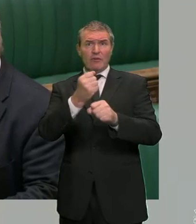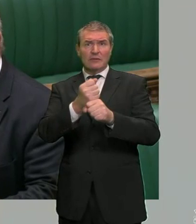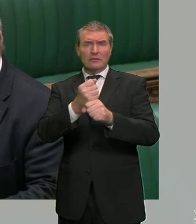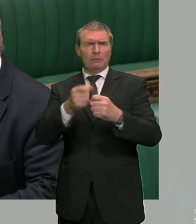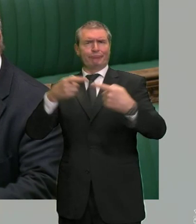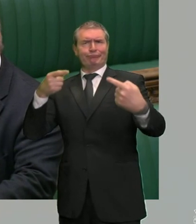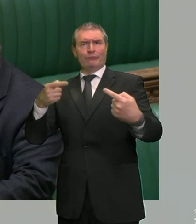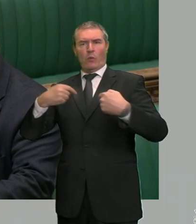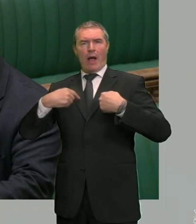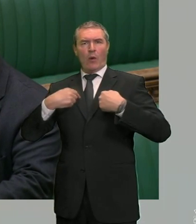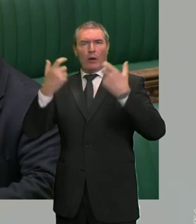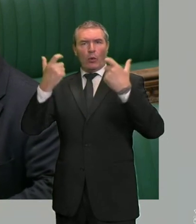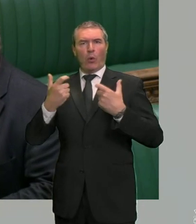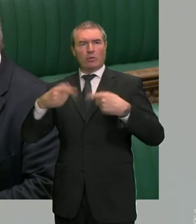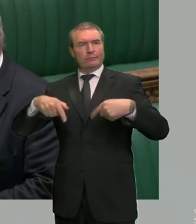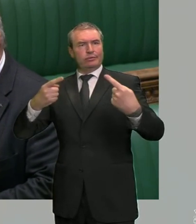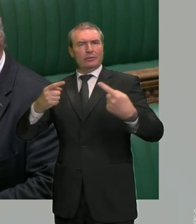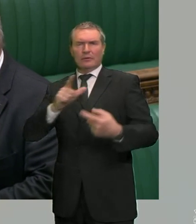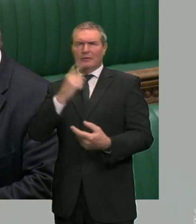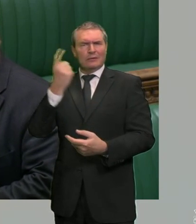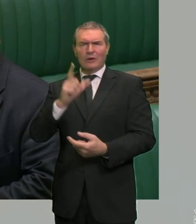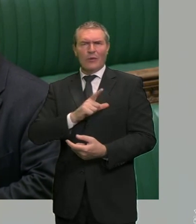the Prime Minister’s Government are taking our Parliament—our Government—to court.